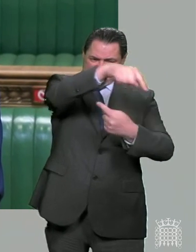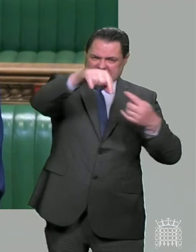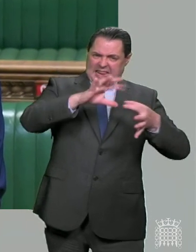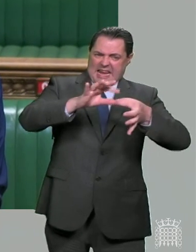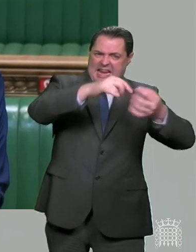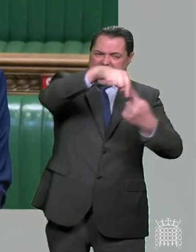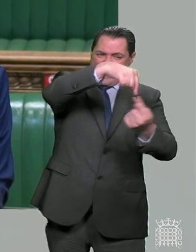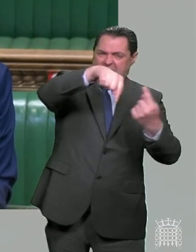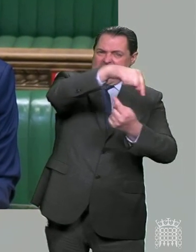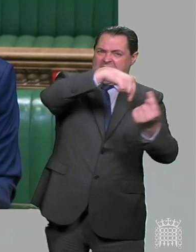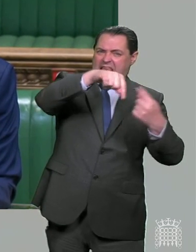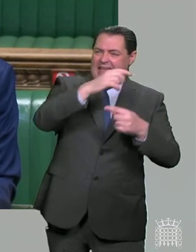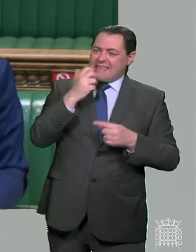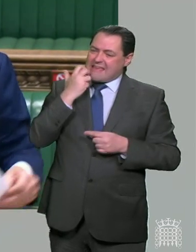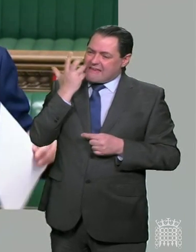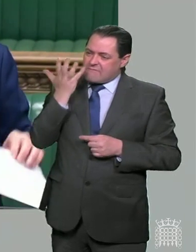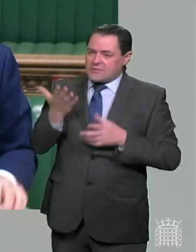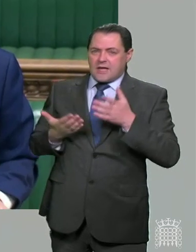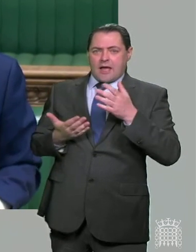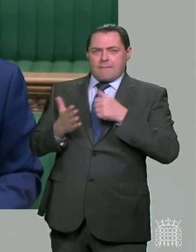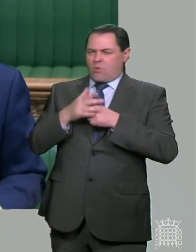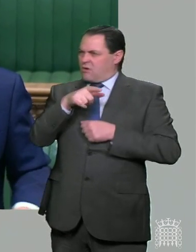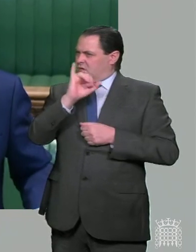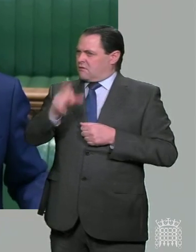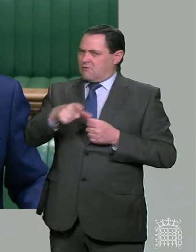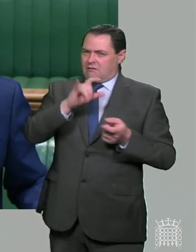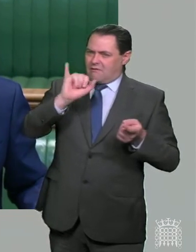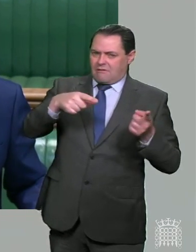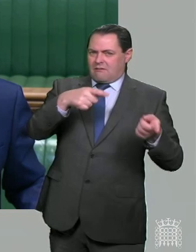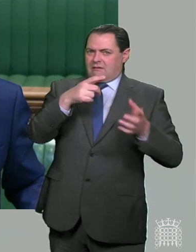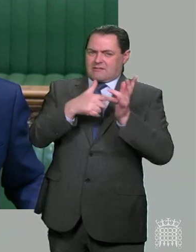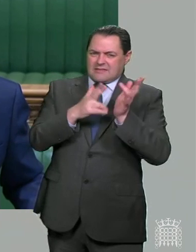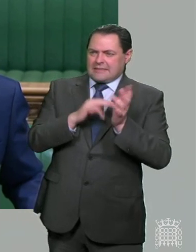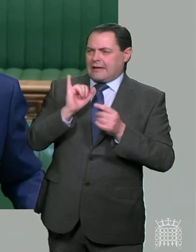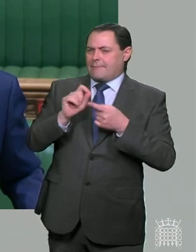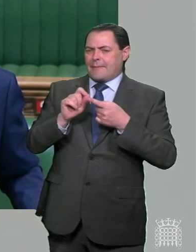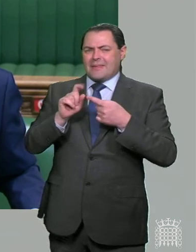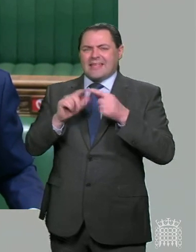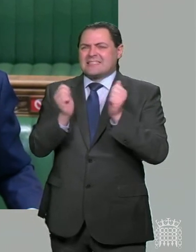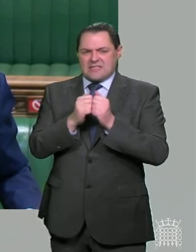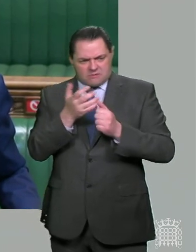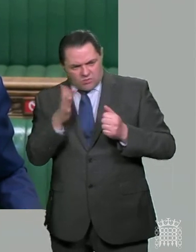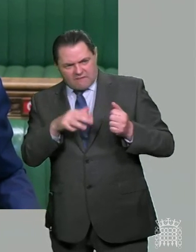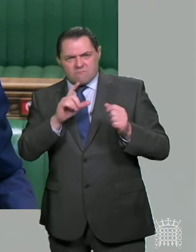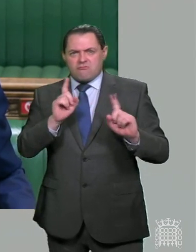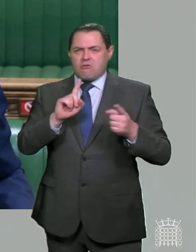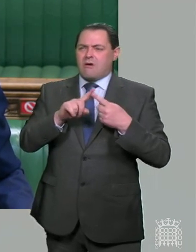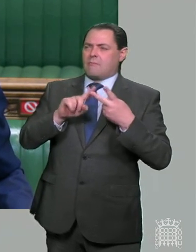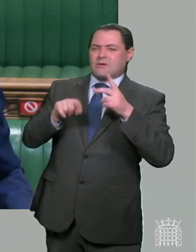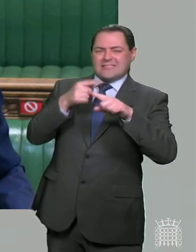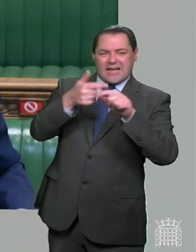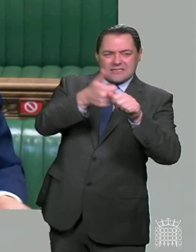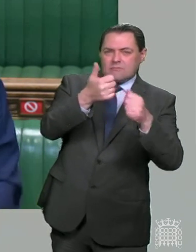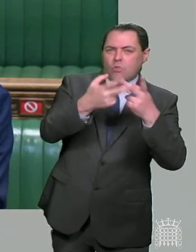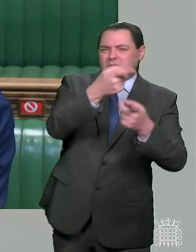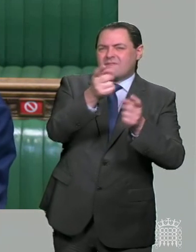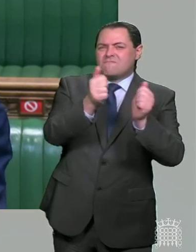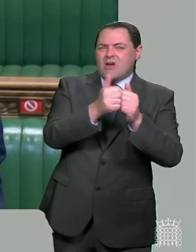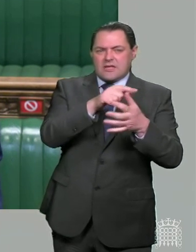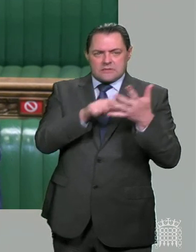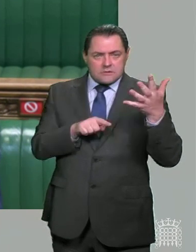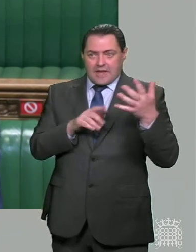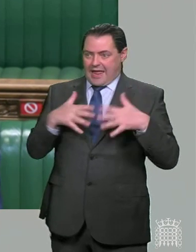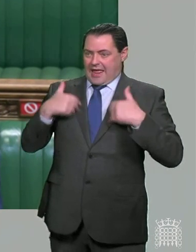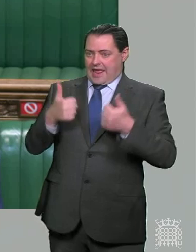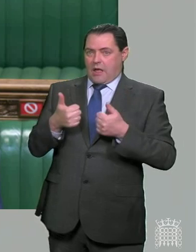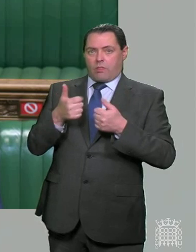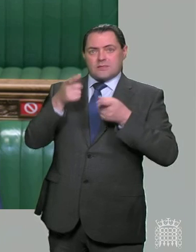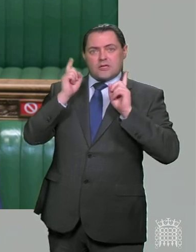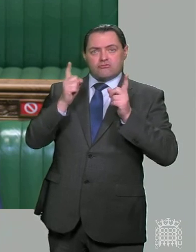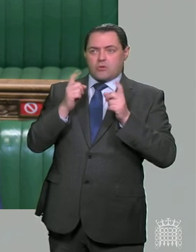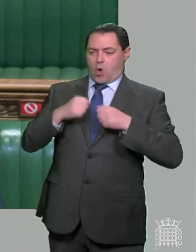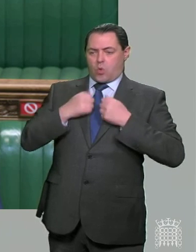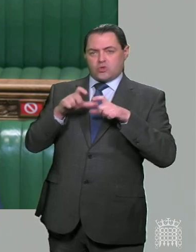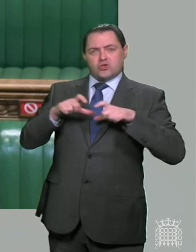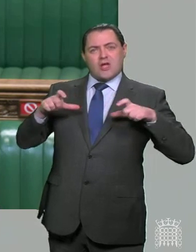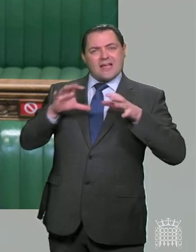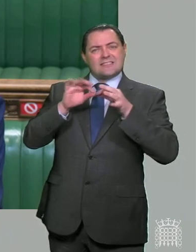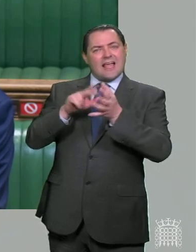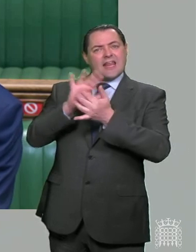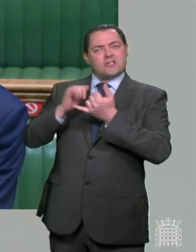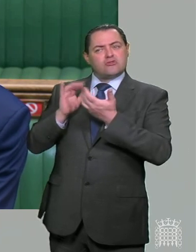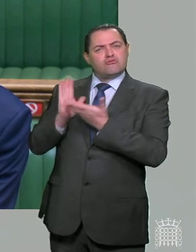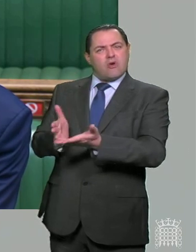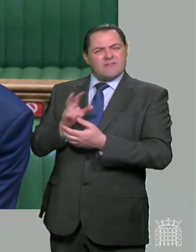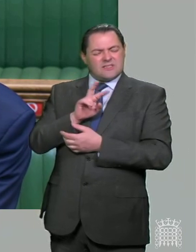Every day, there are new allegations about this Conservative Government: dodgy personal protective equipment deals; tax breaks for their mates; and the Health Secretary owning shares in a company delivering NHS services.